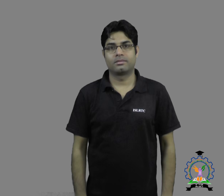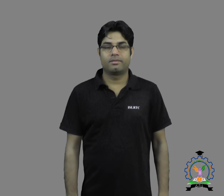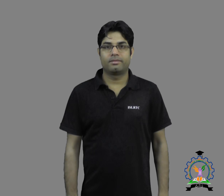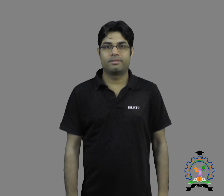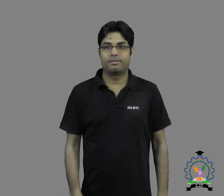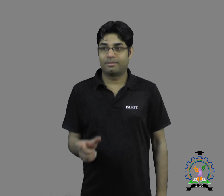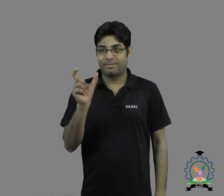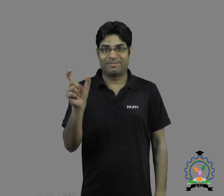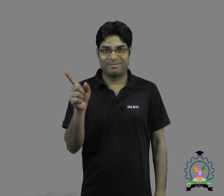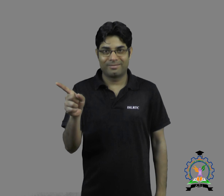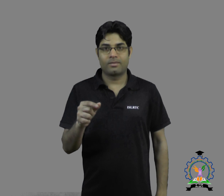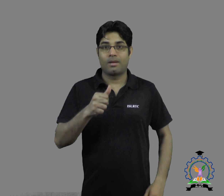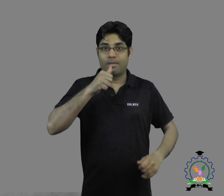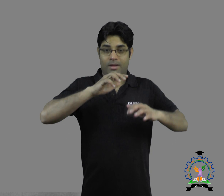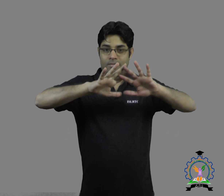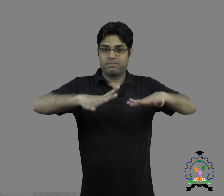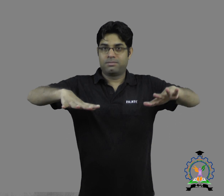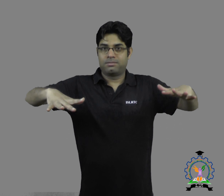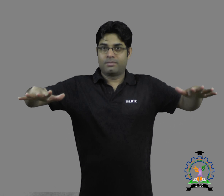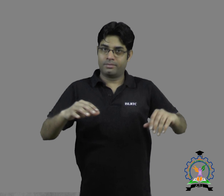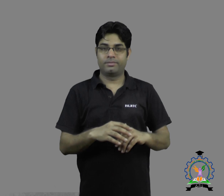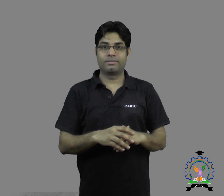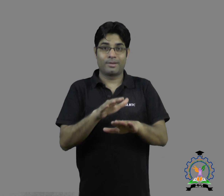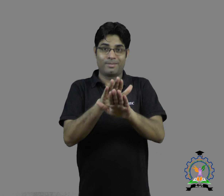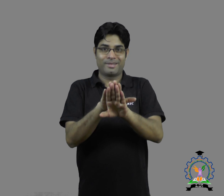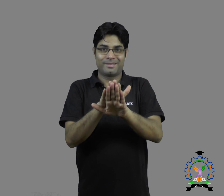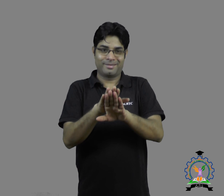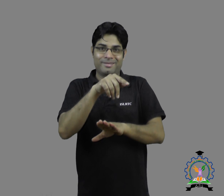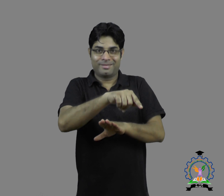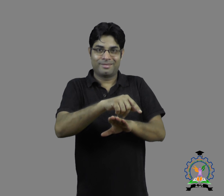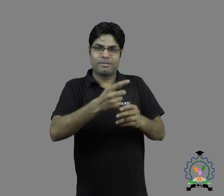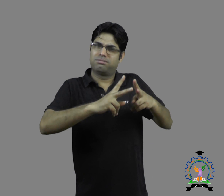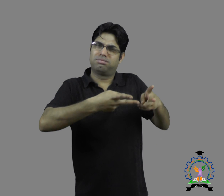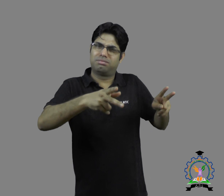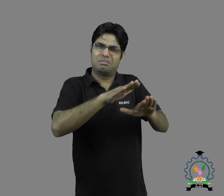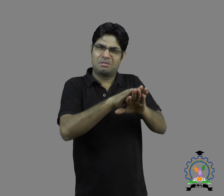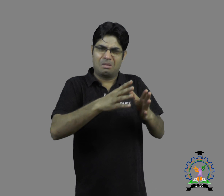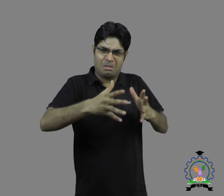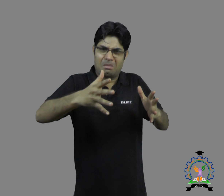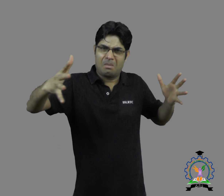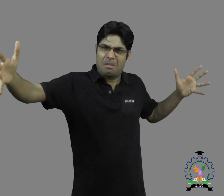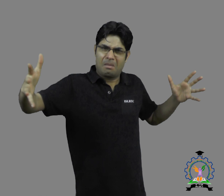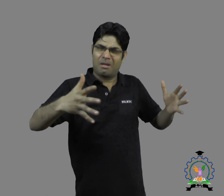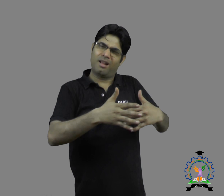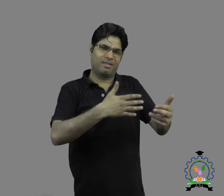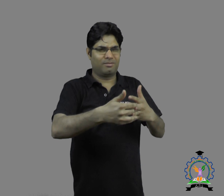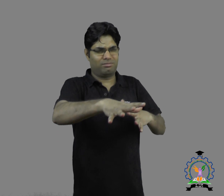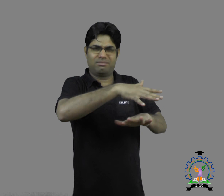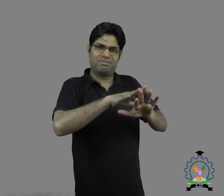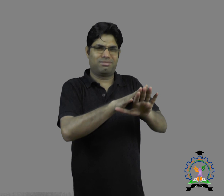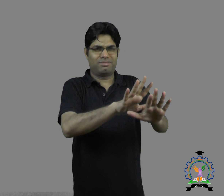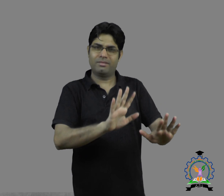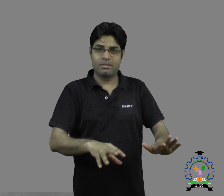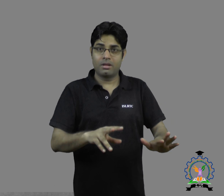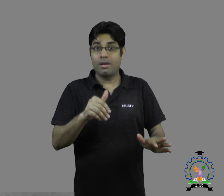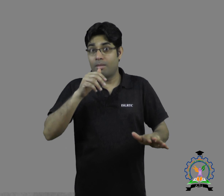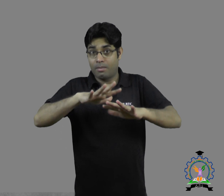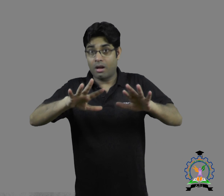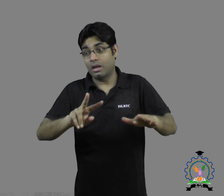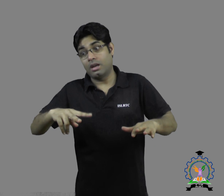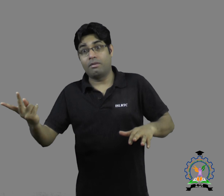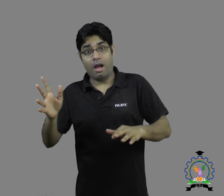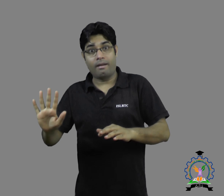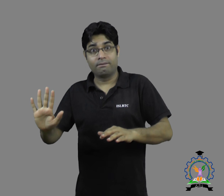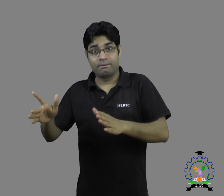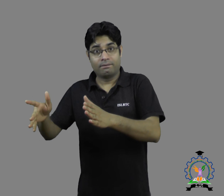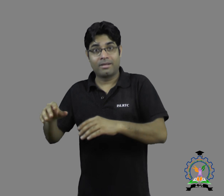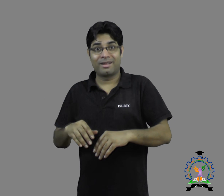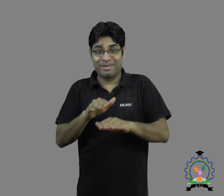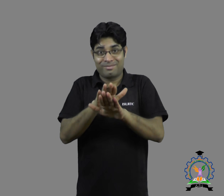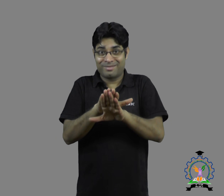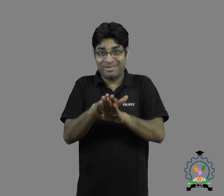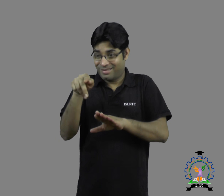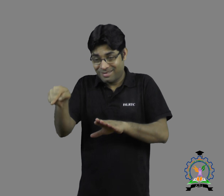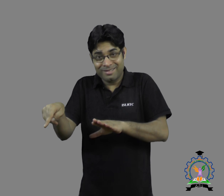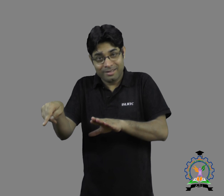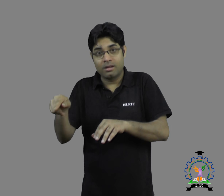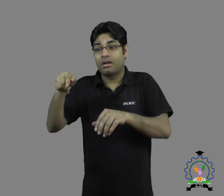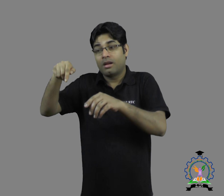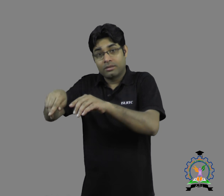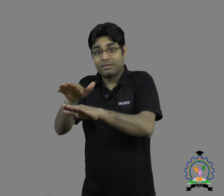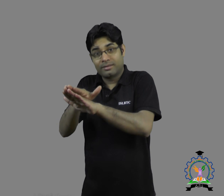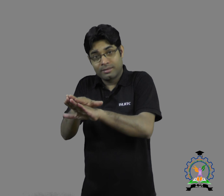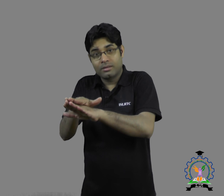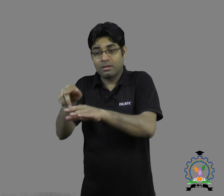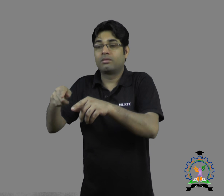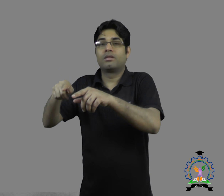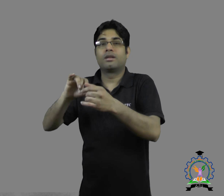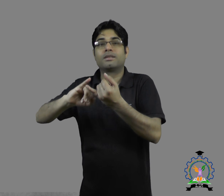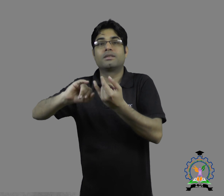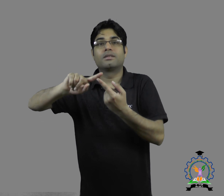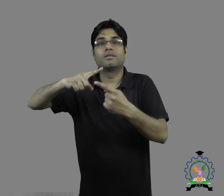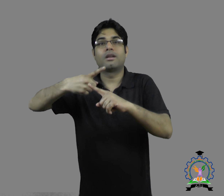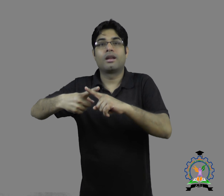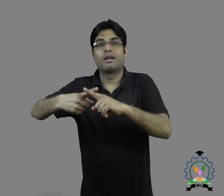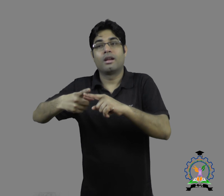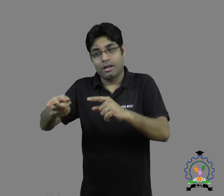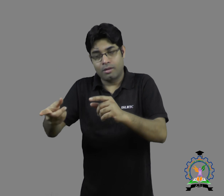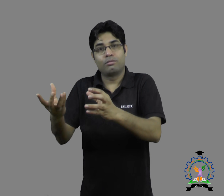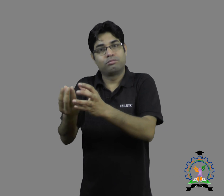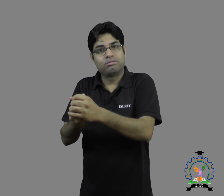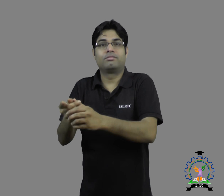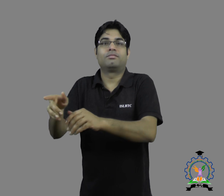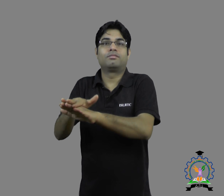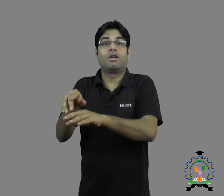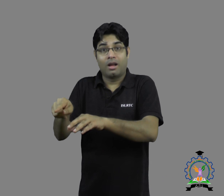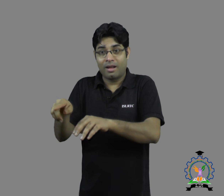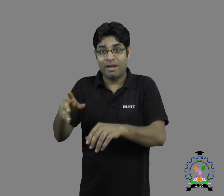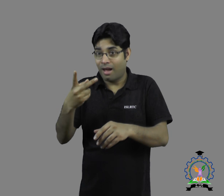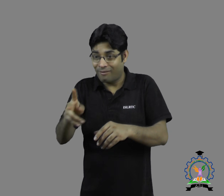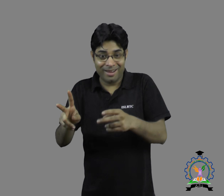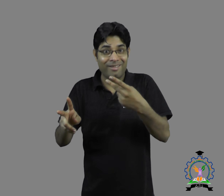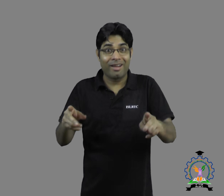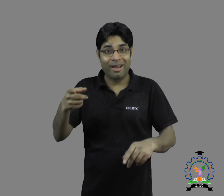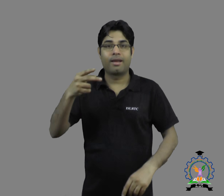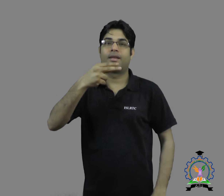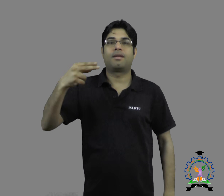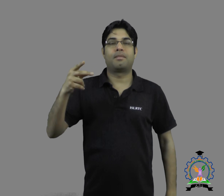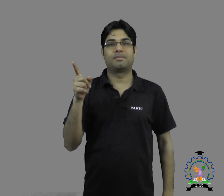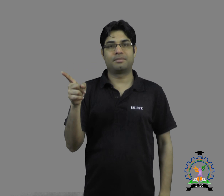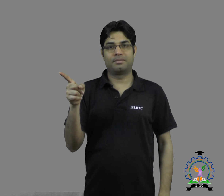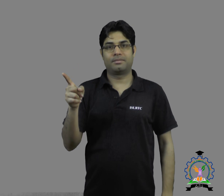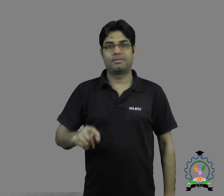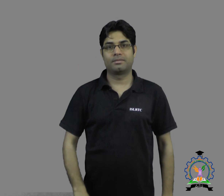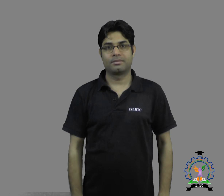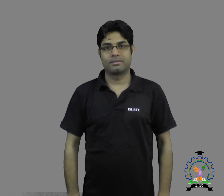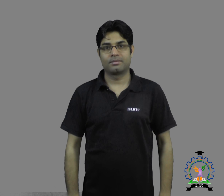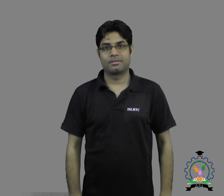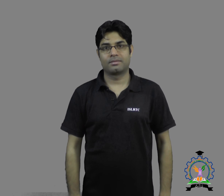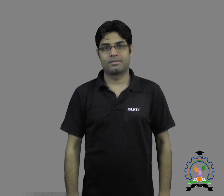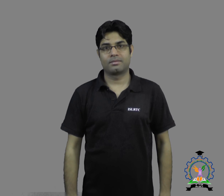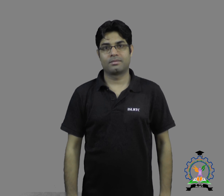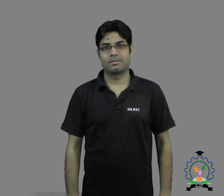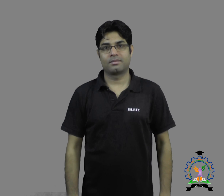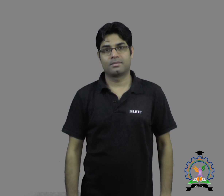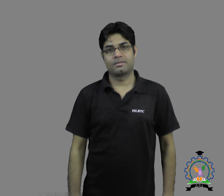On the Basis of Pond